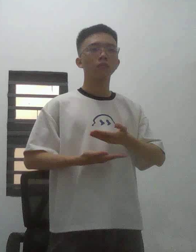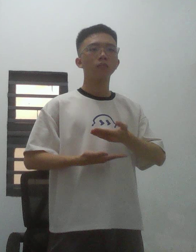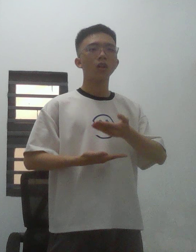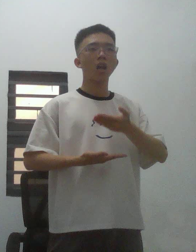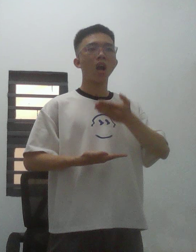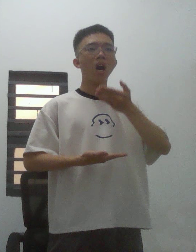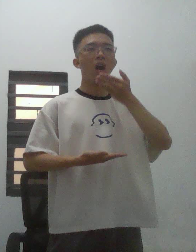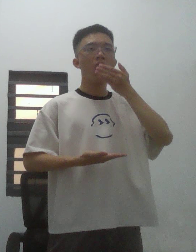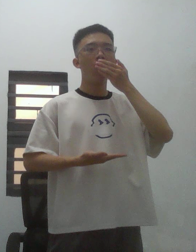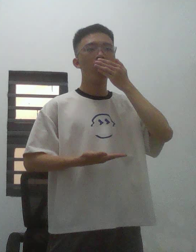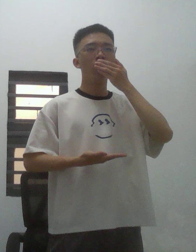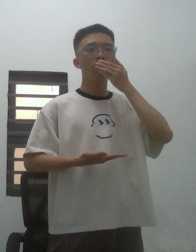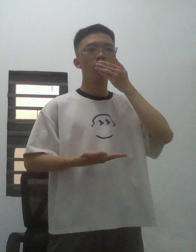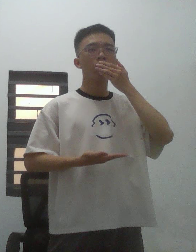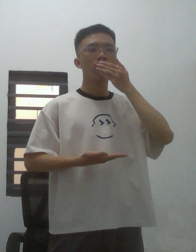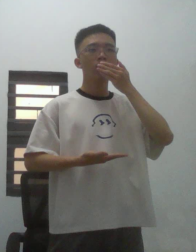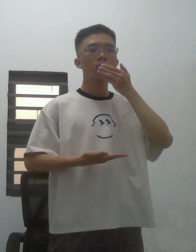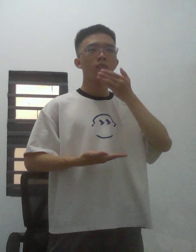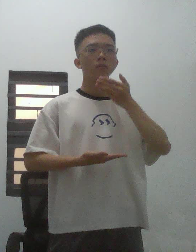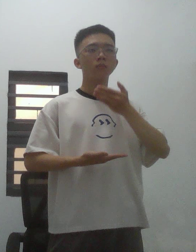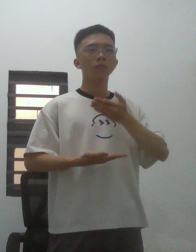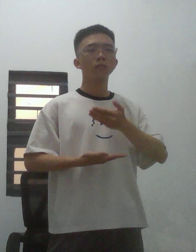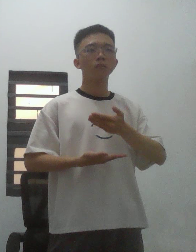sup